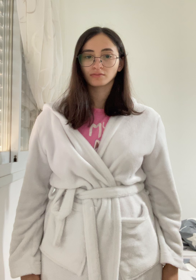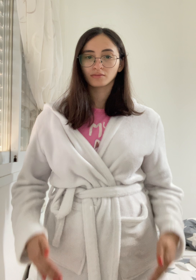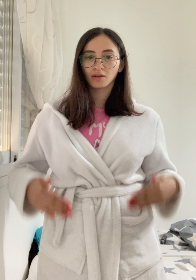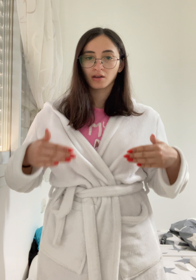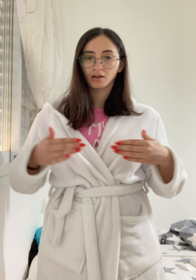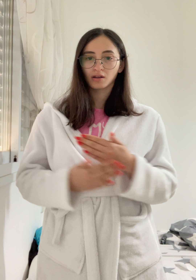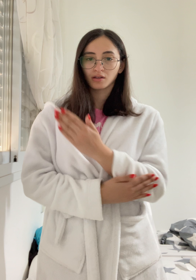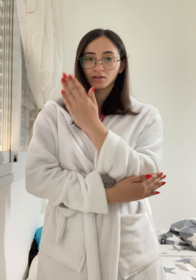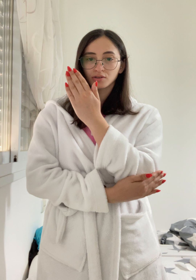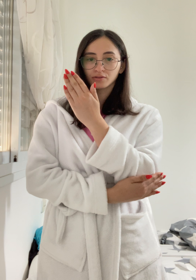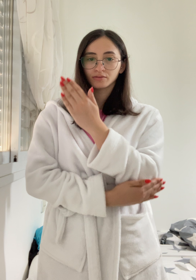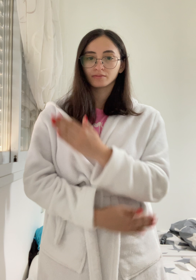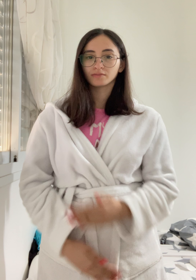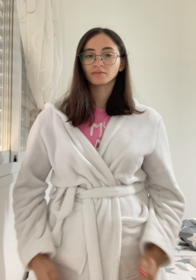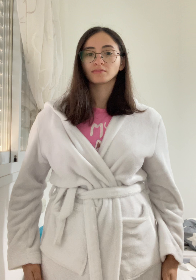חדש